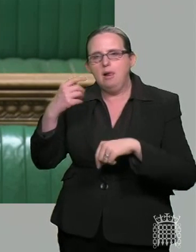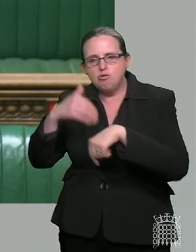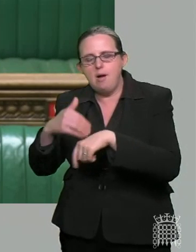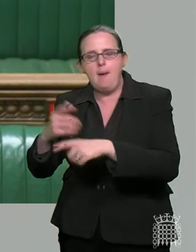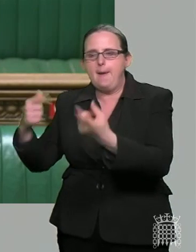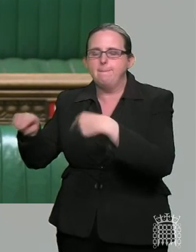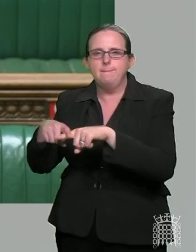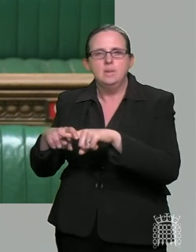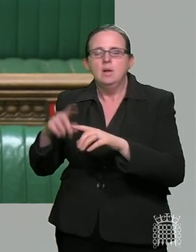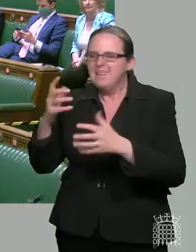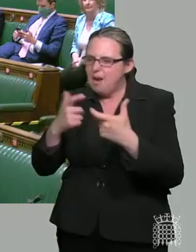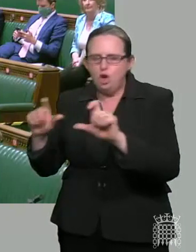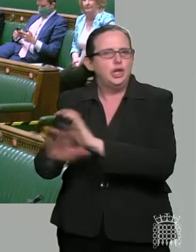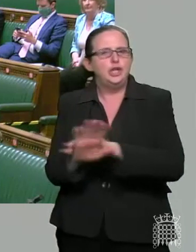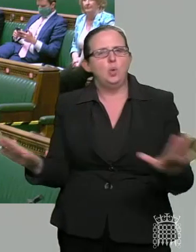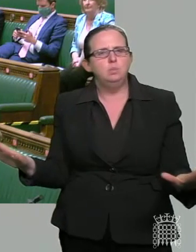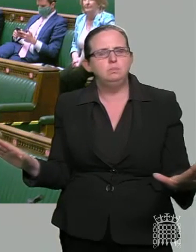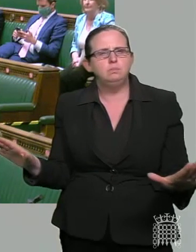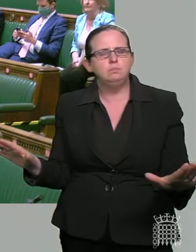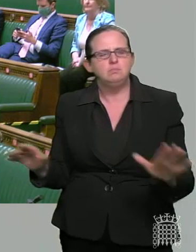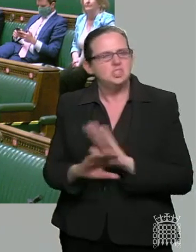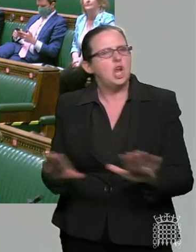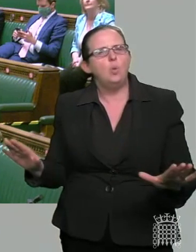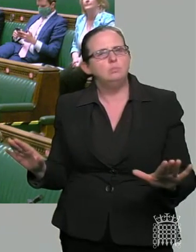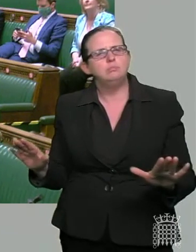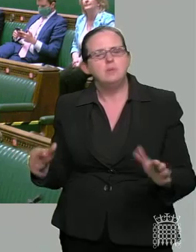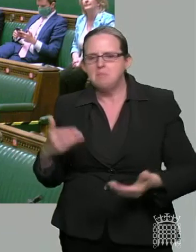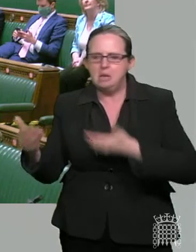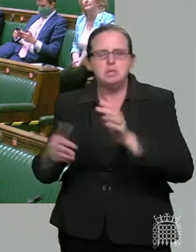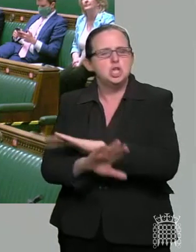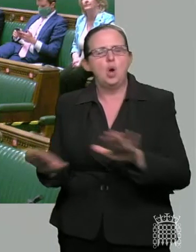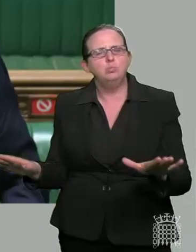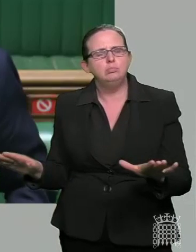We will not let it take root; we will not allow it to grow and fester.